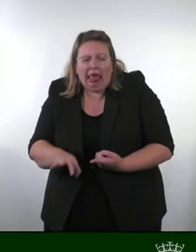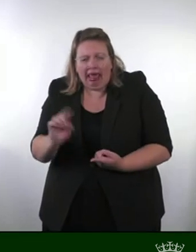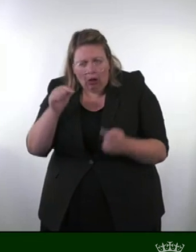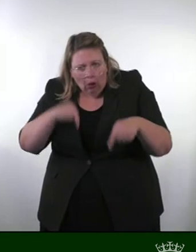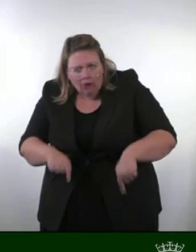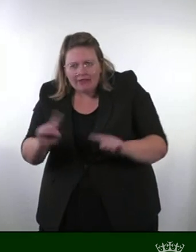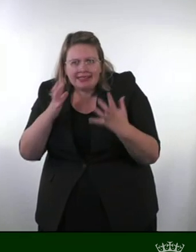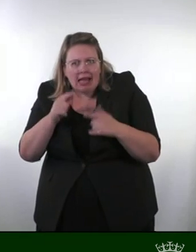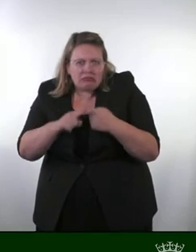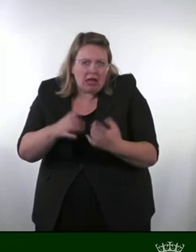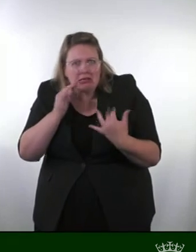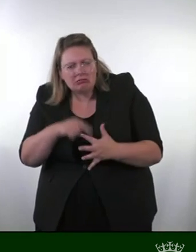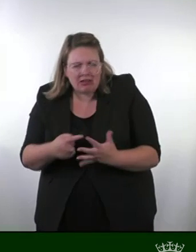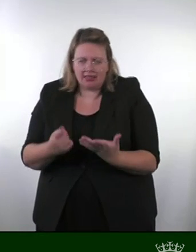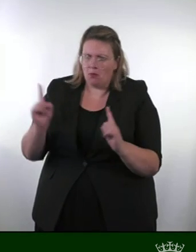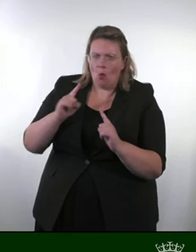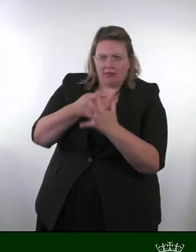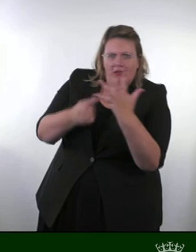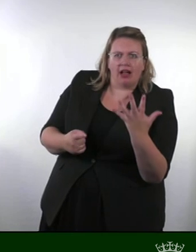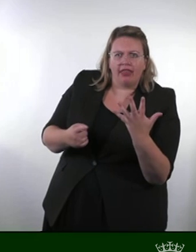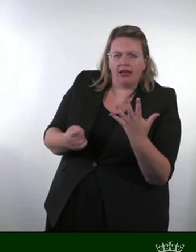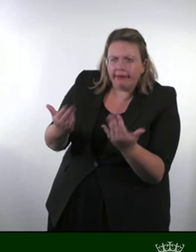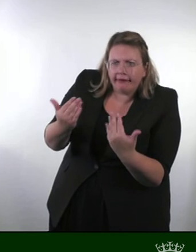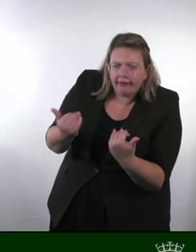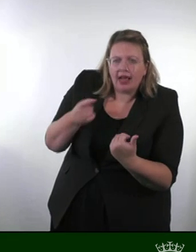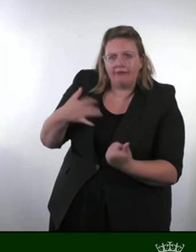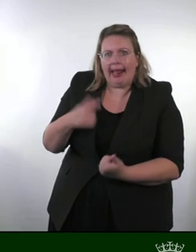He is totally silent. A great ox once again has stood on his tongue.